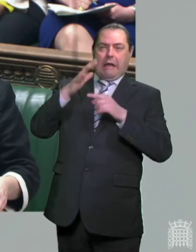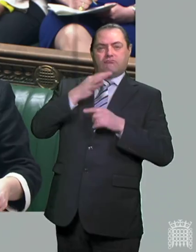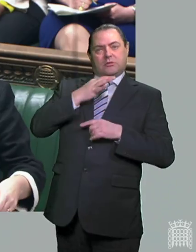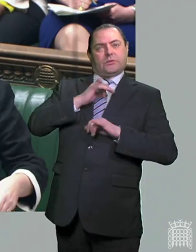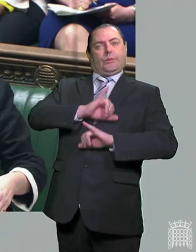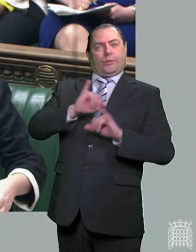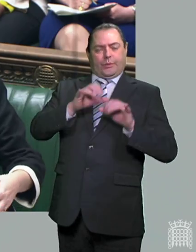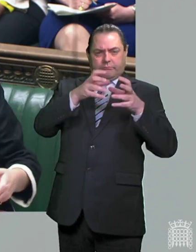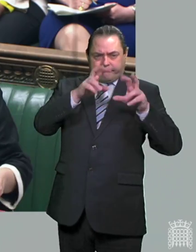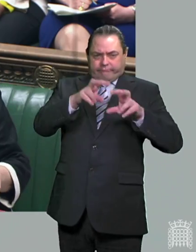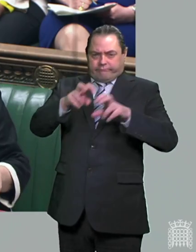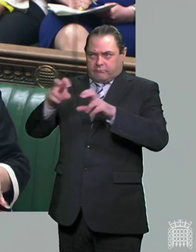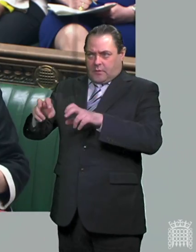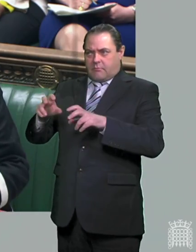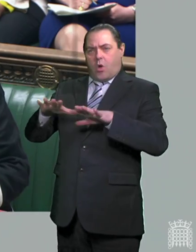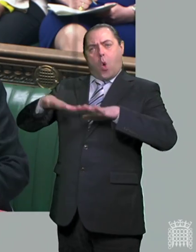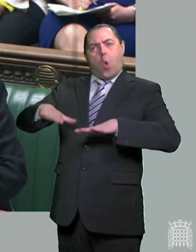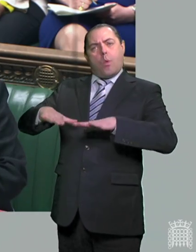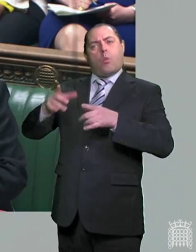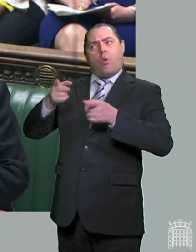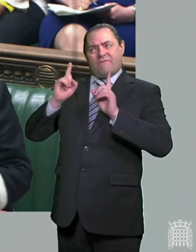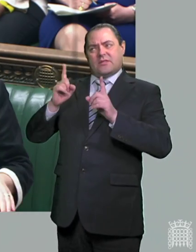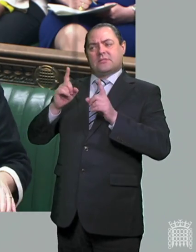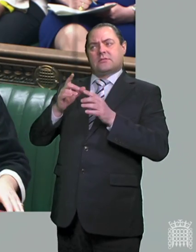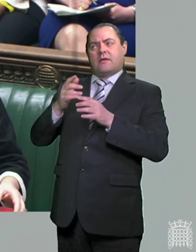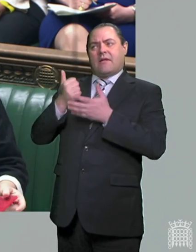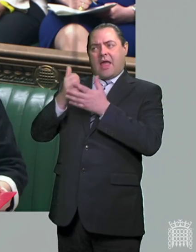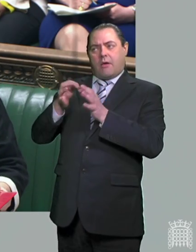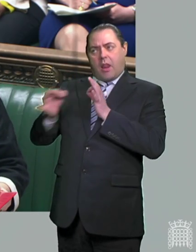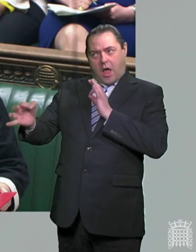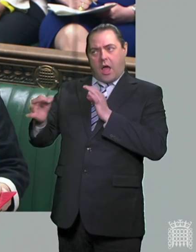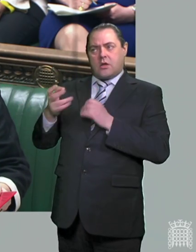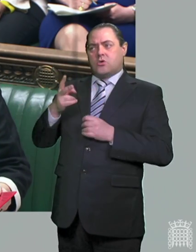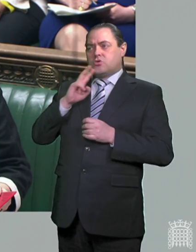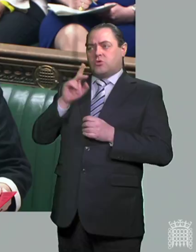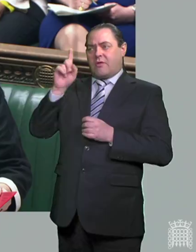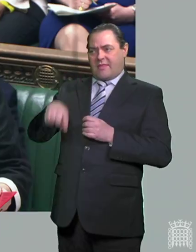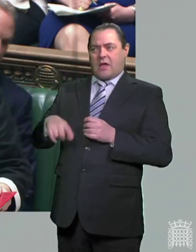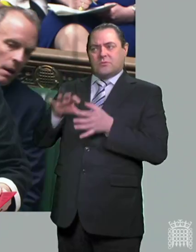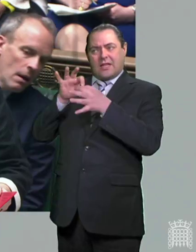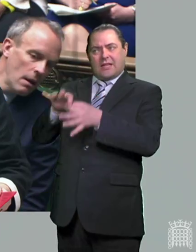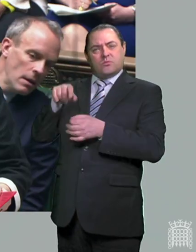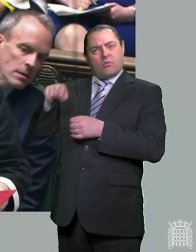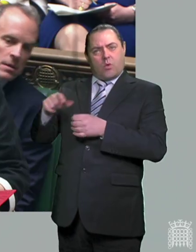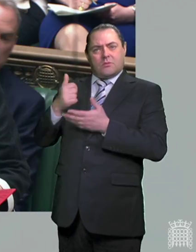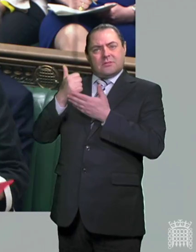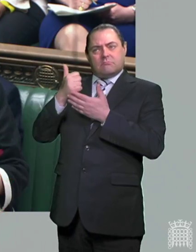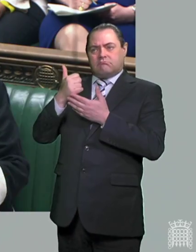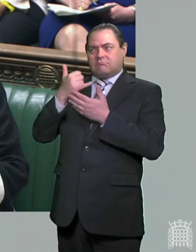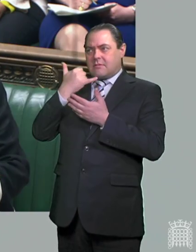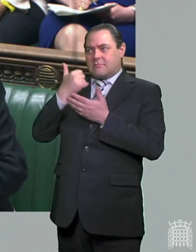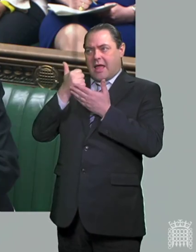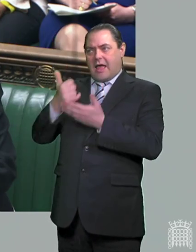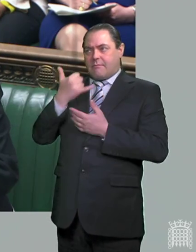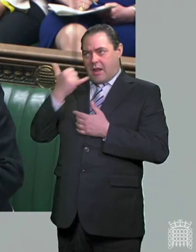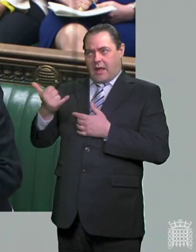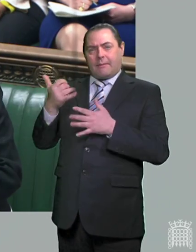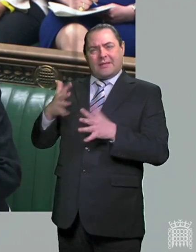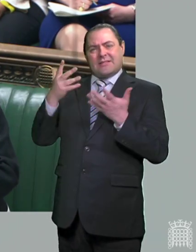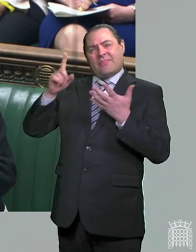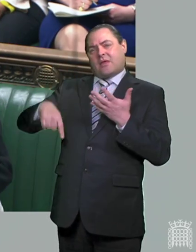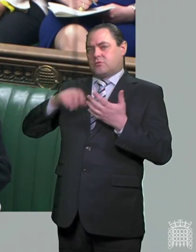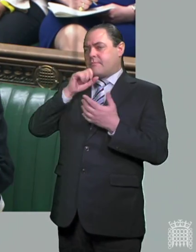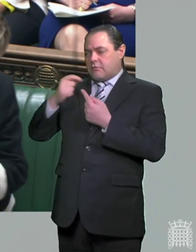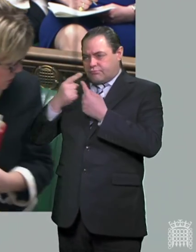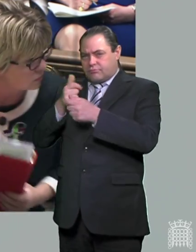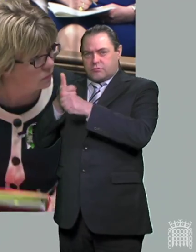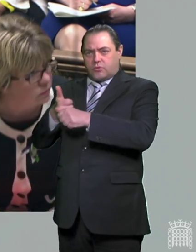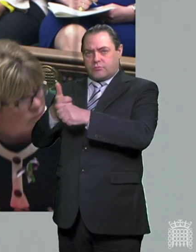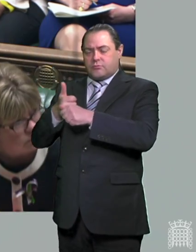The Home Office is also working to set up helplines for men.